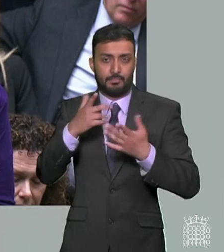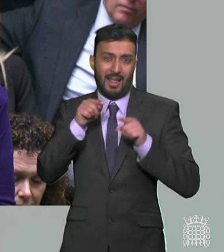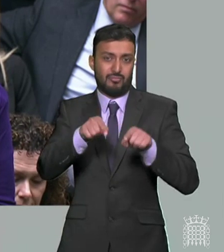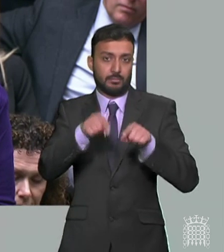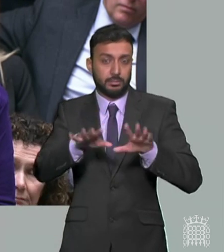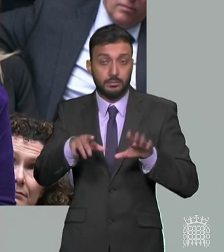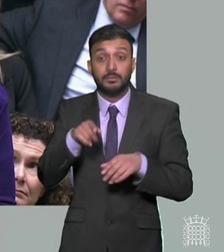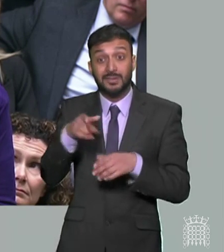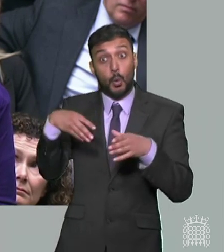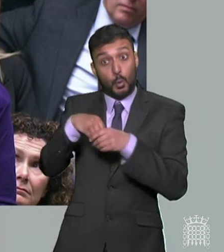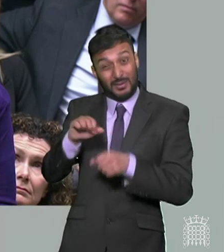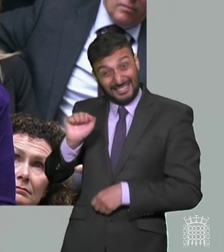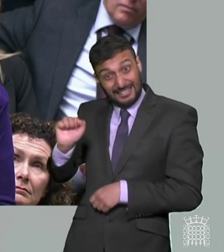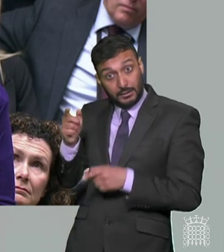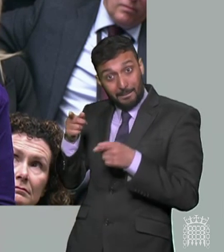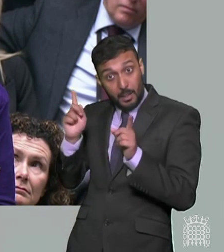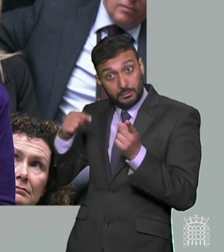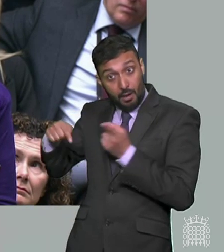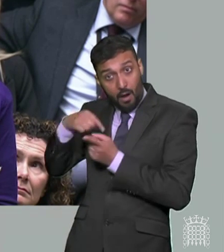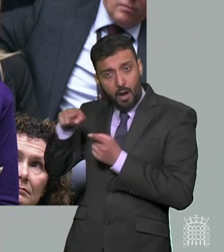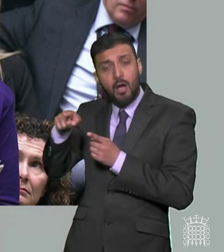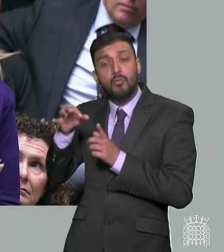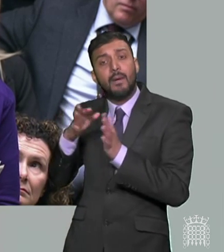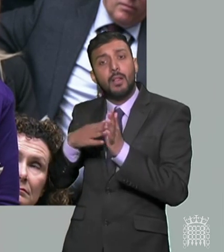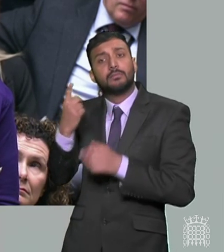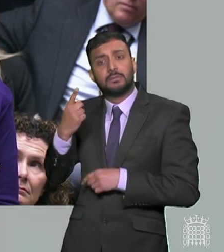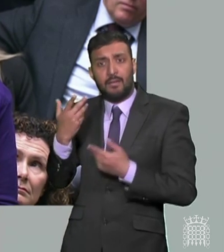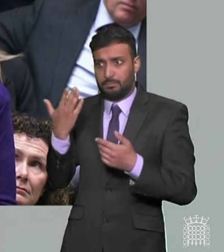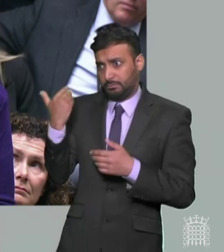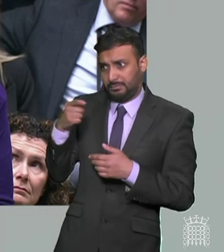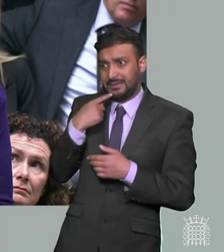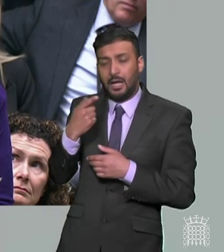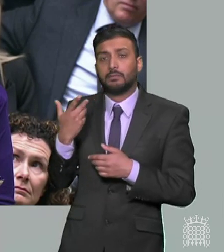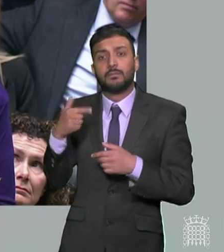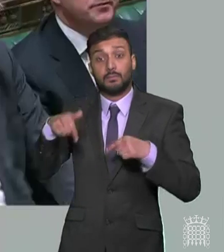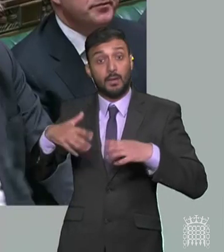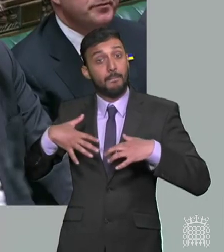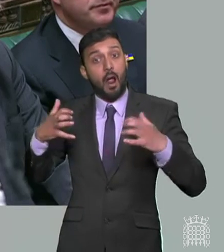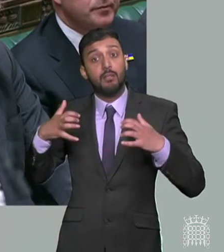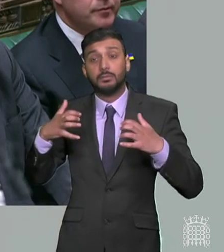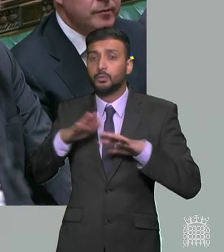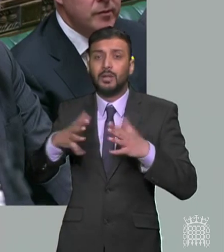He has just rightly said that there can be no place for sexism and misogyny in the House.